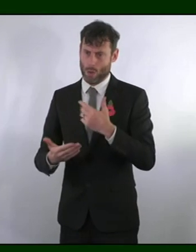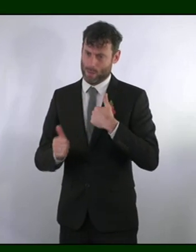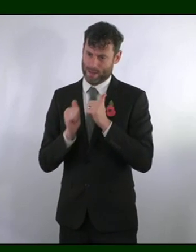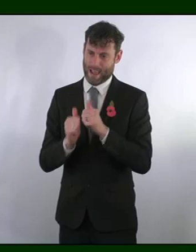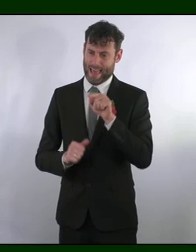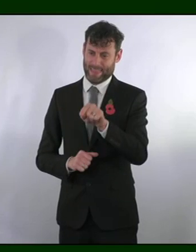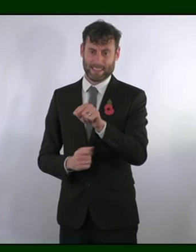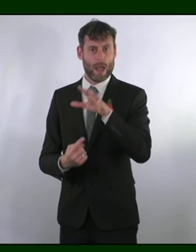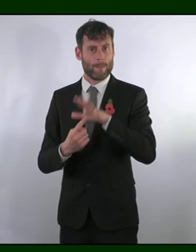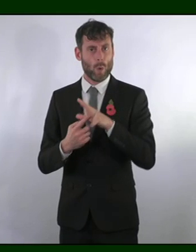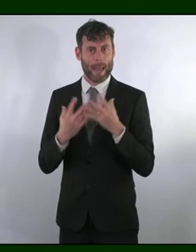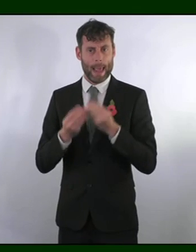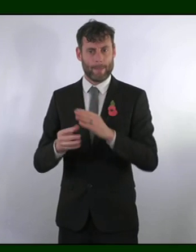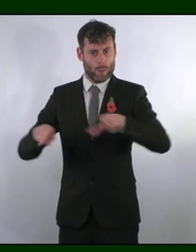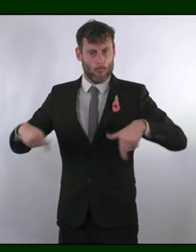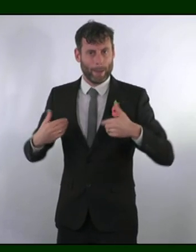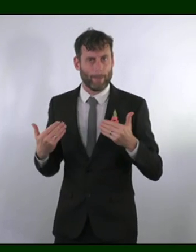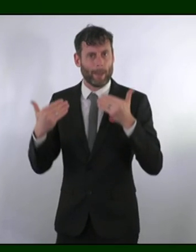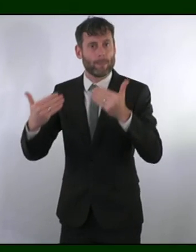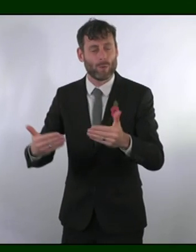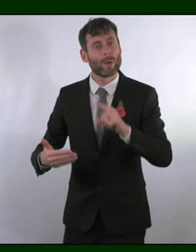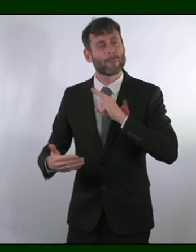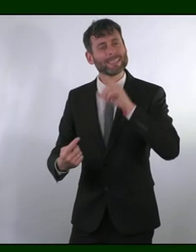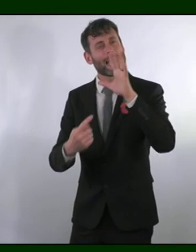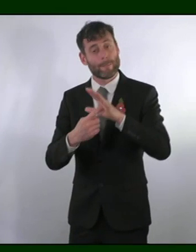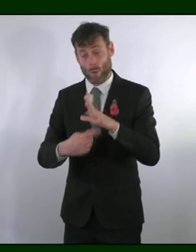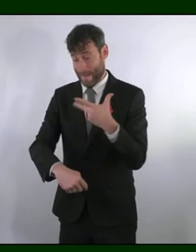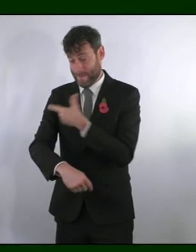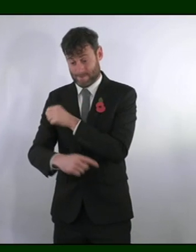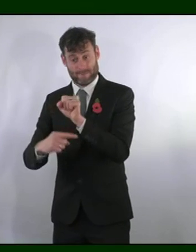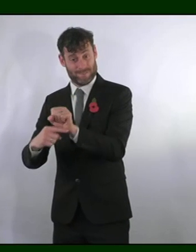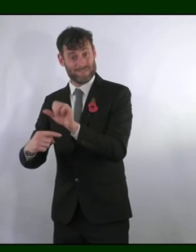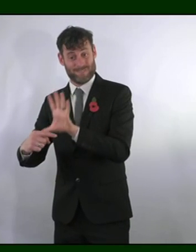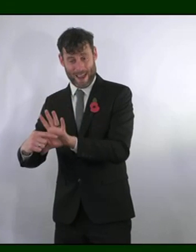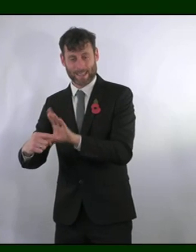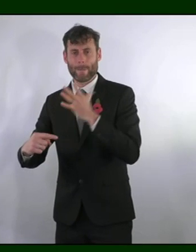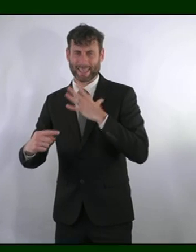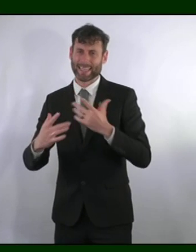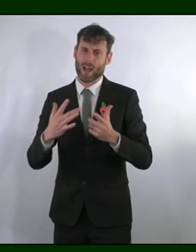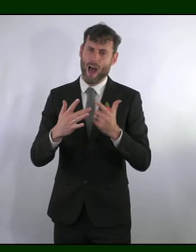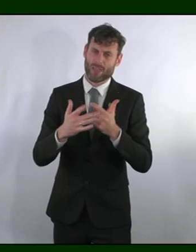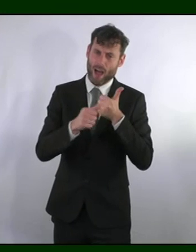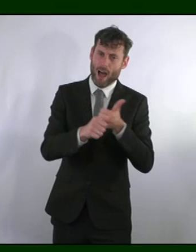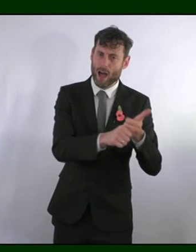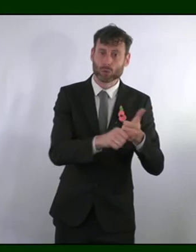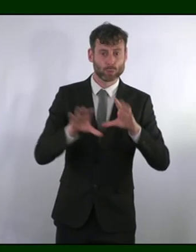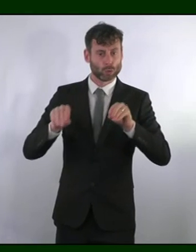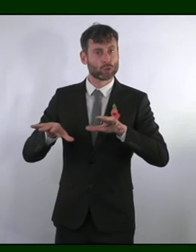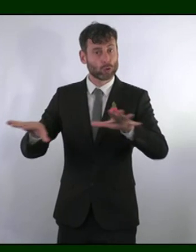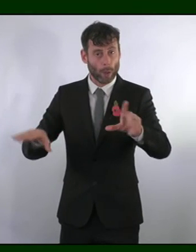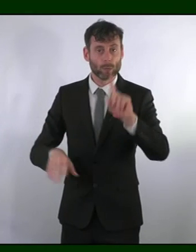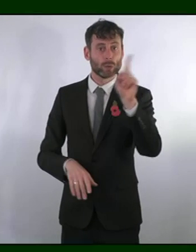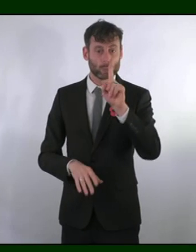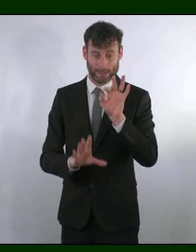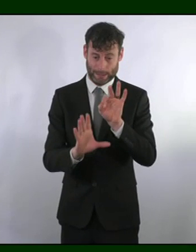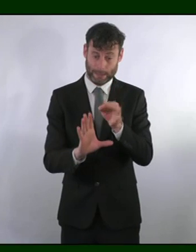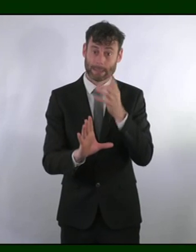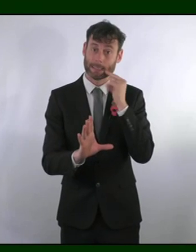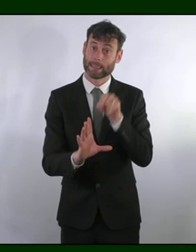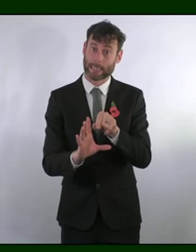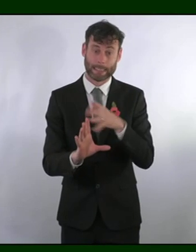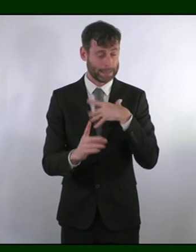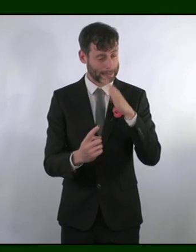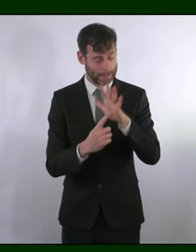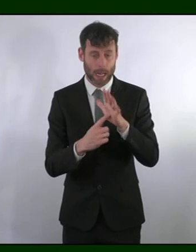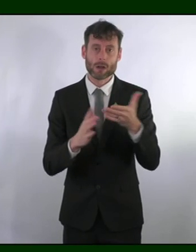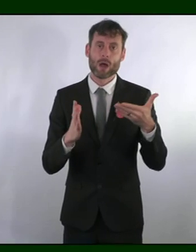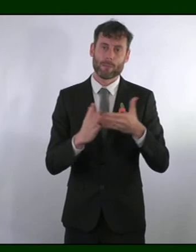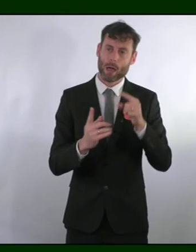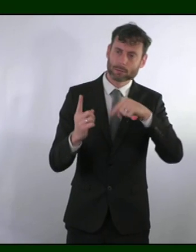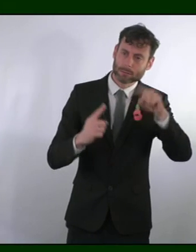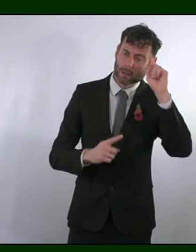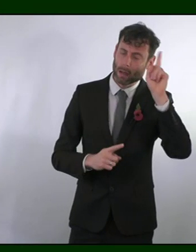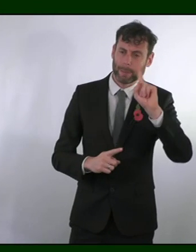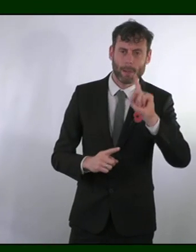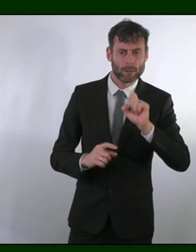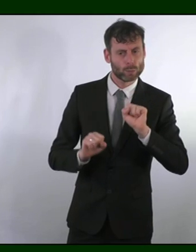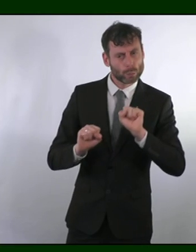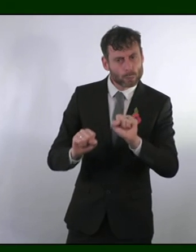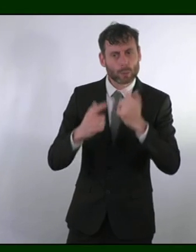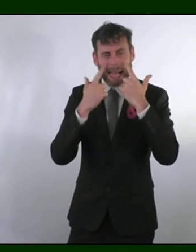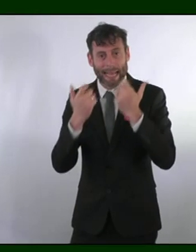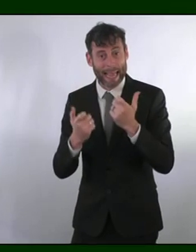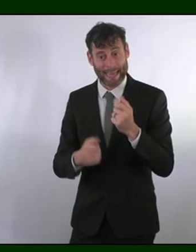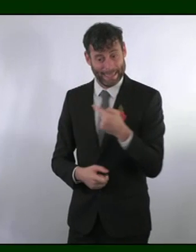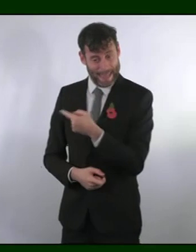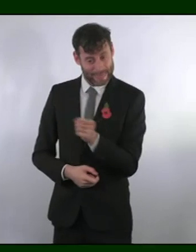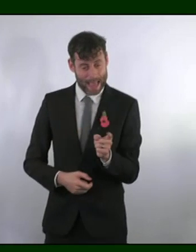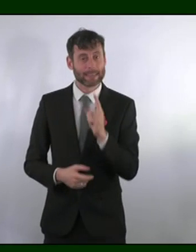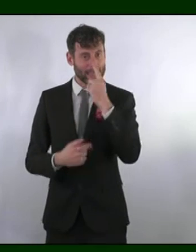It is, as I said, one of the boxing gloves we hope to wield to pummel this disease into submission—the other is the prospect of a vaccine—and that is what we will do continuously throughout the weeks and months ahead.